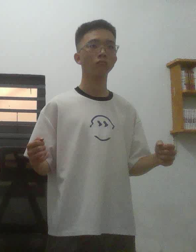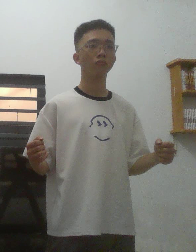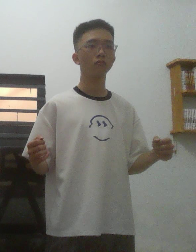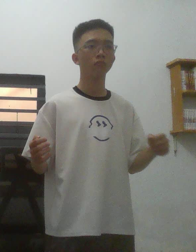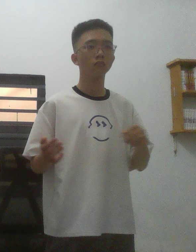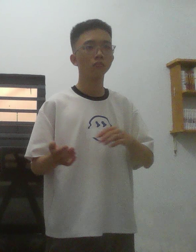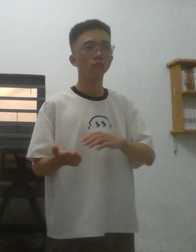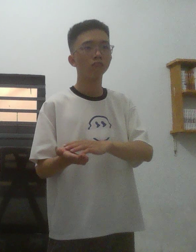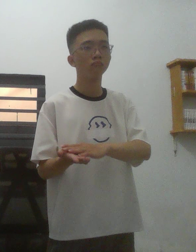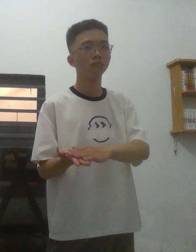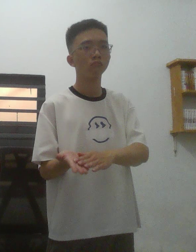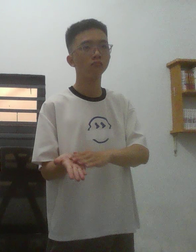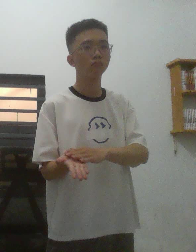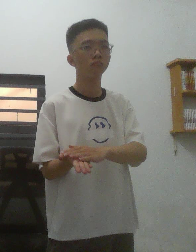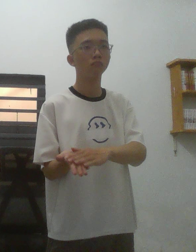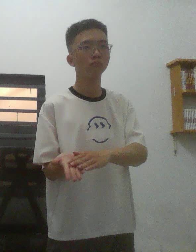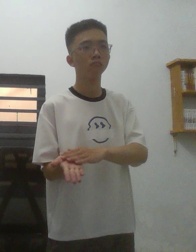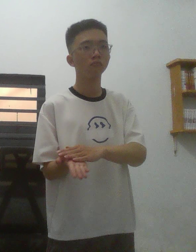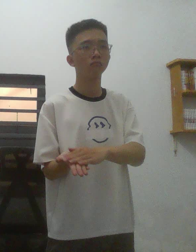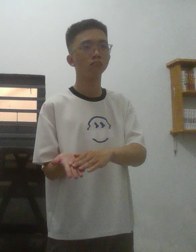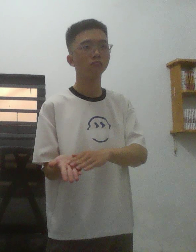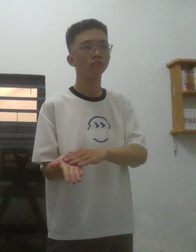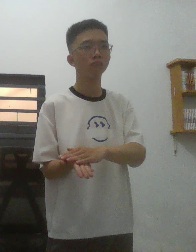xin loi